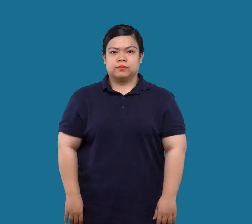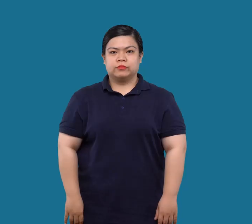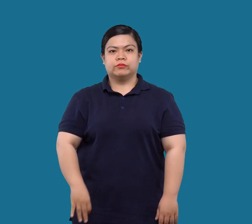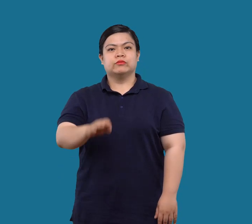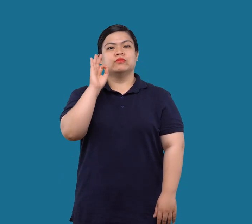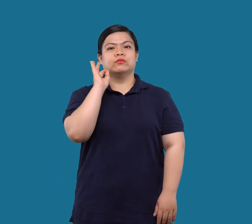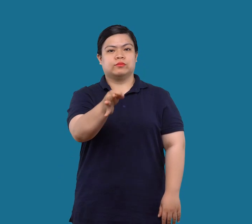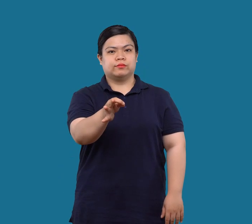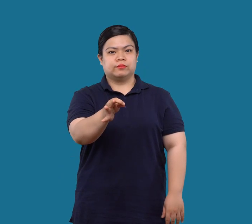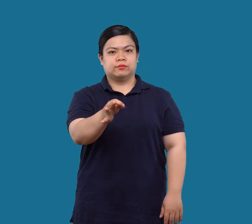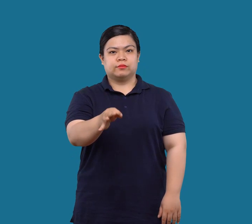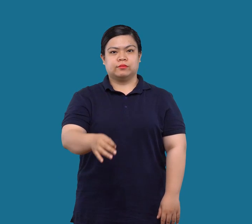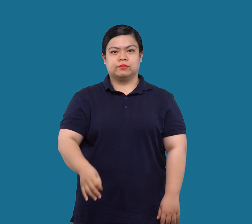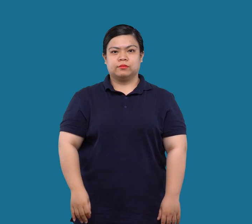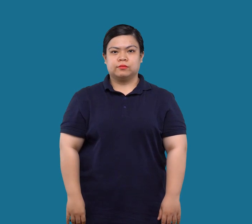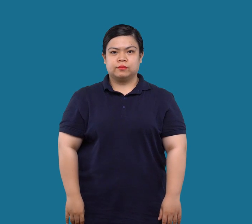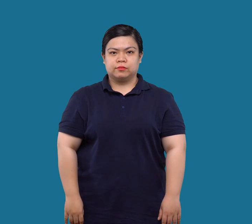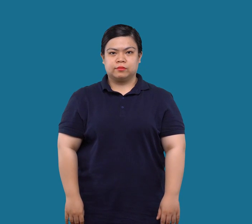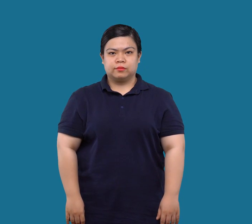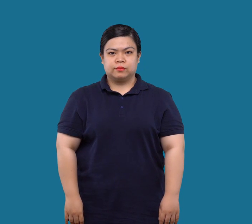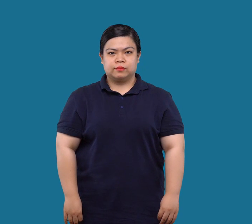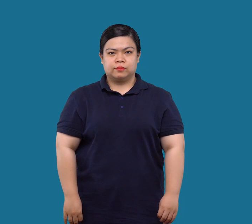thuê